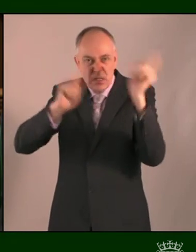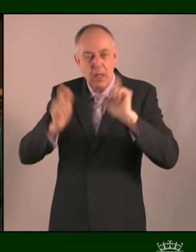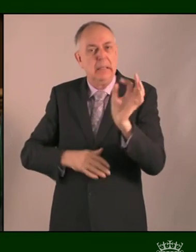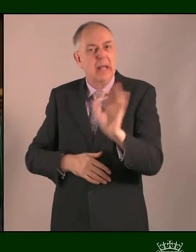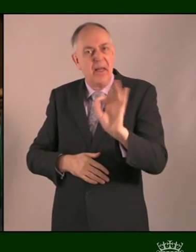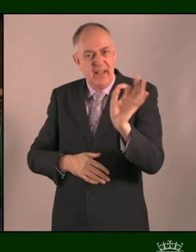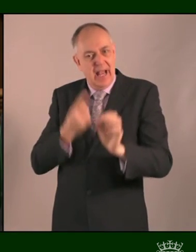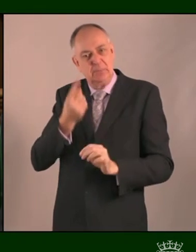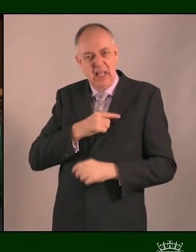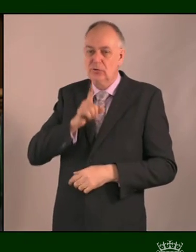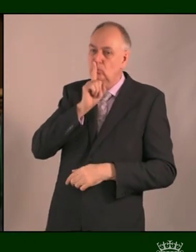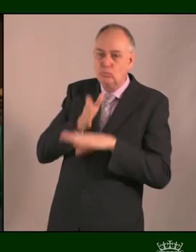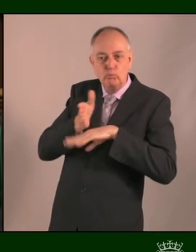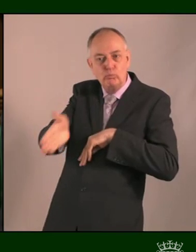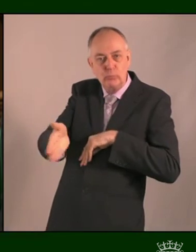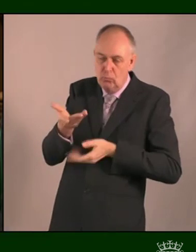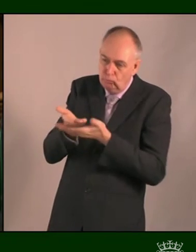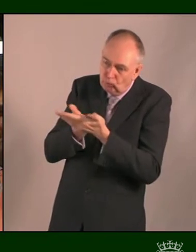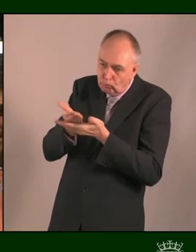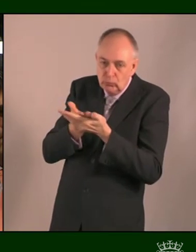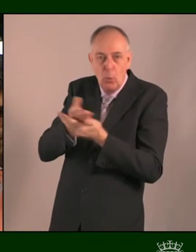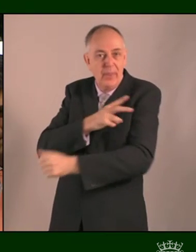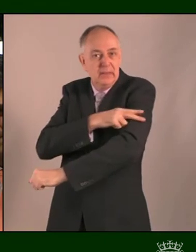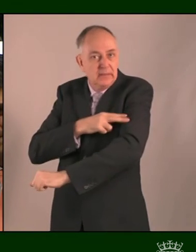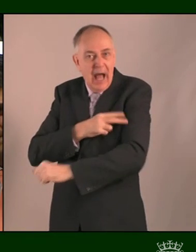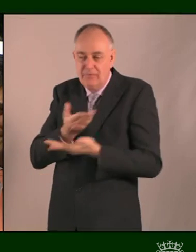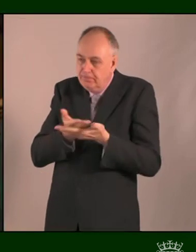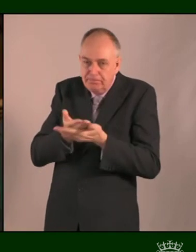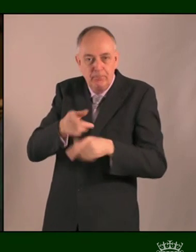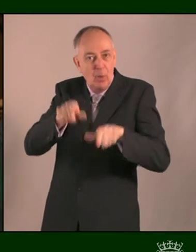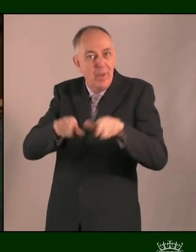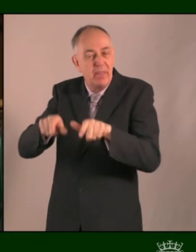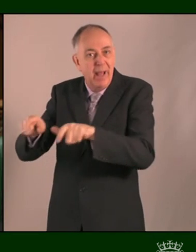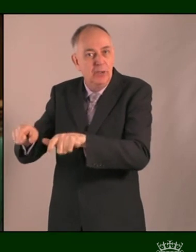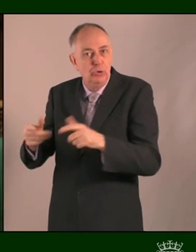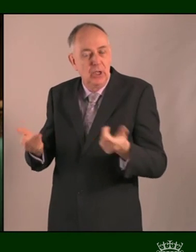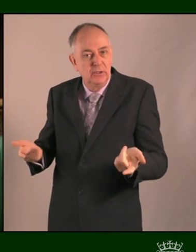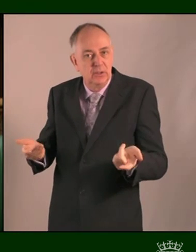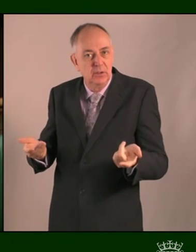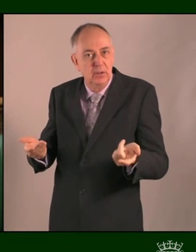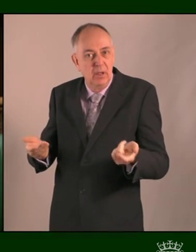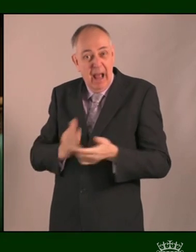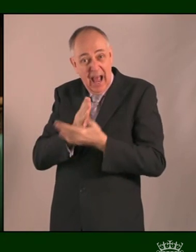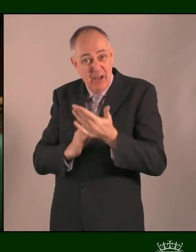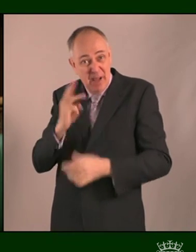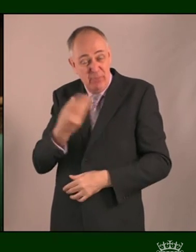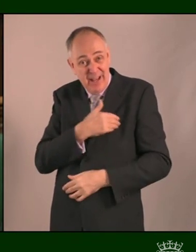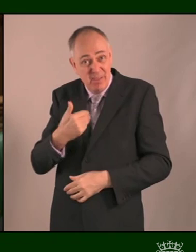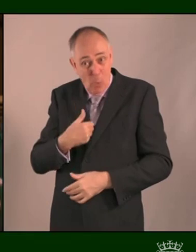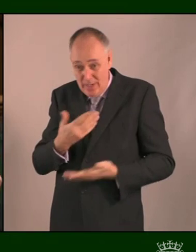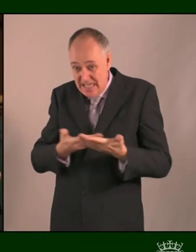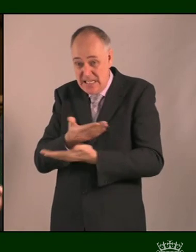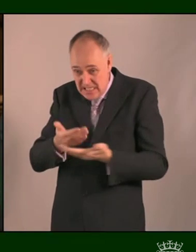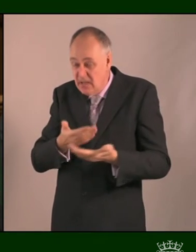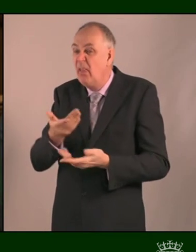He listened to staff. He listened to patients, and he left at 3.30 am.